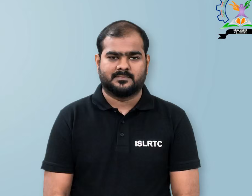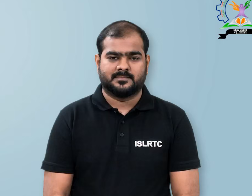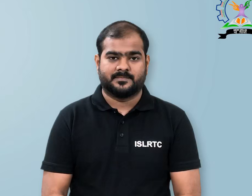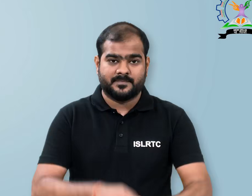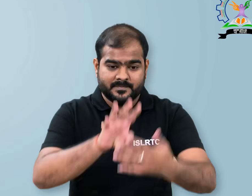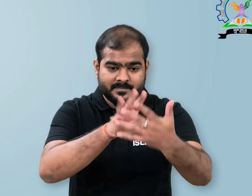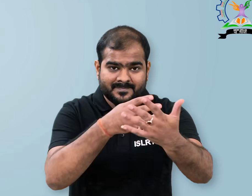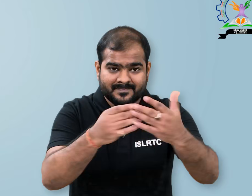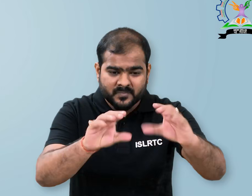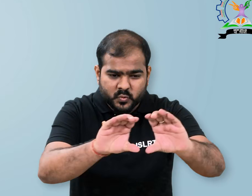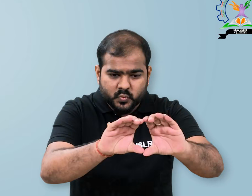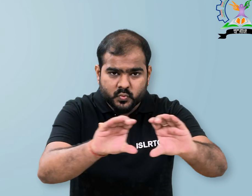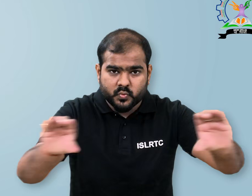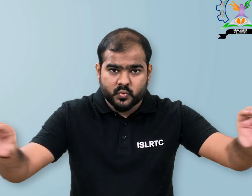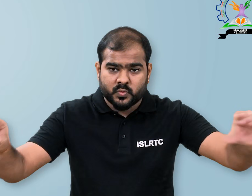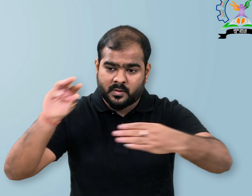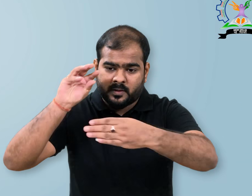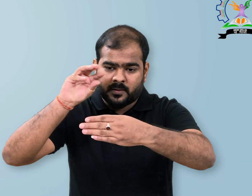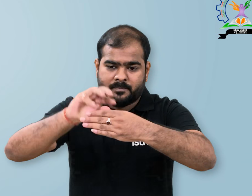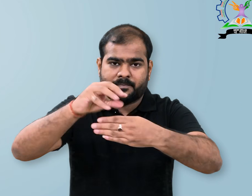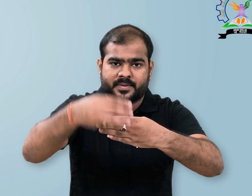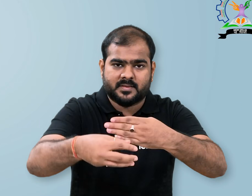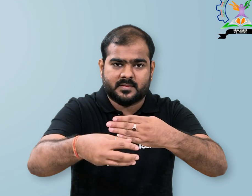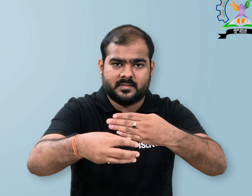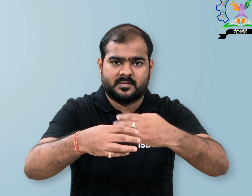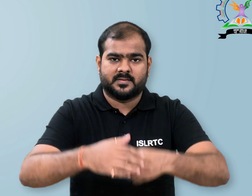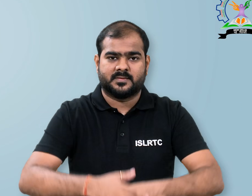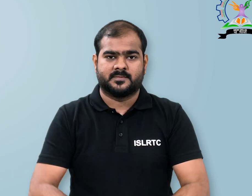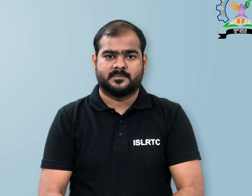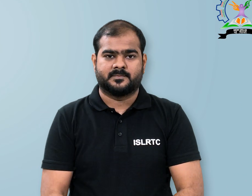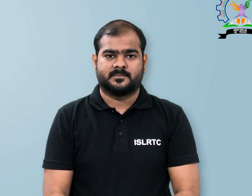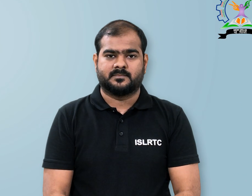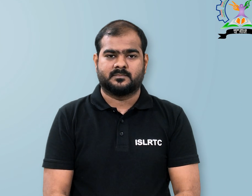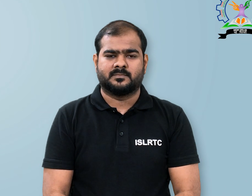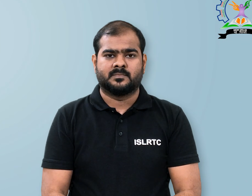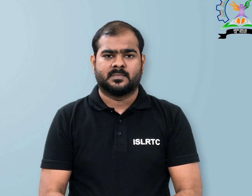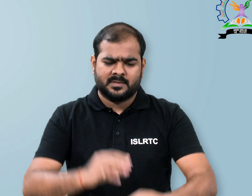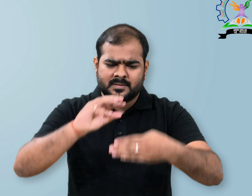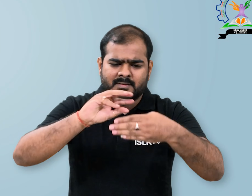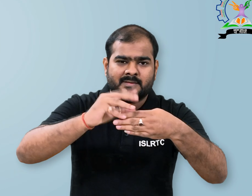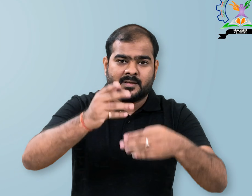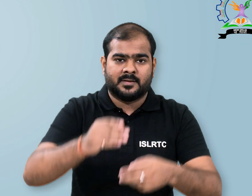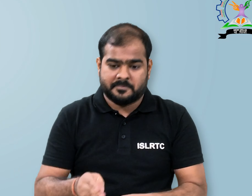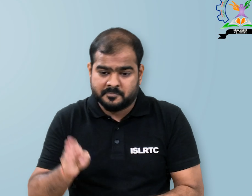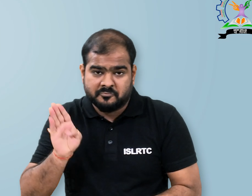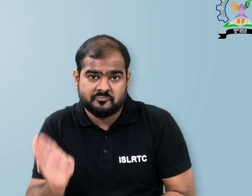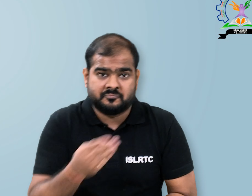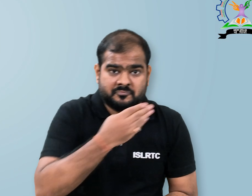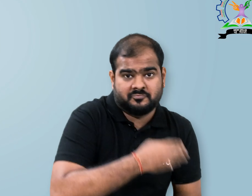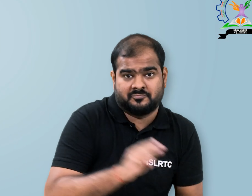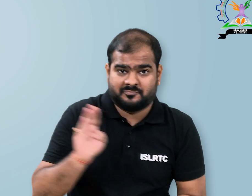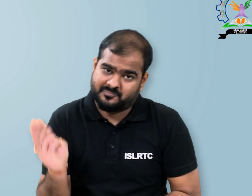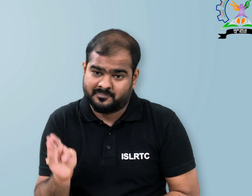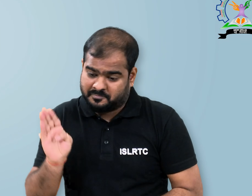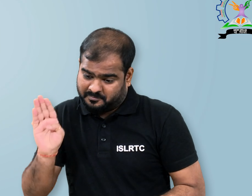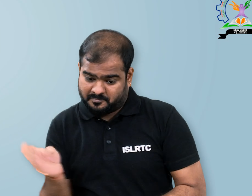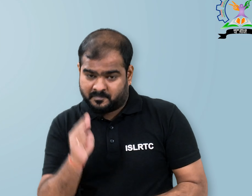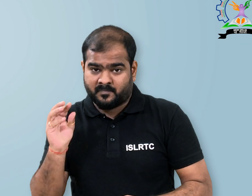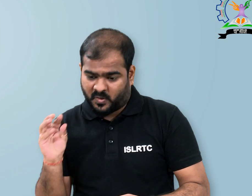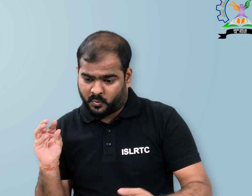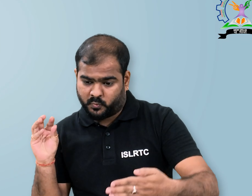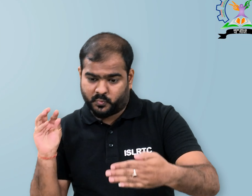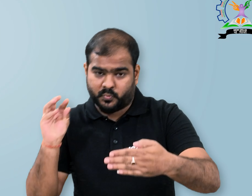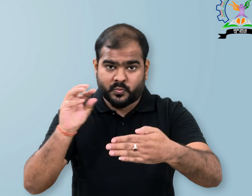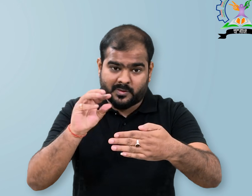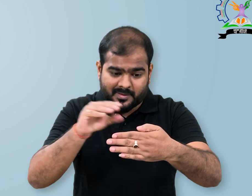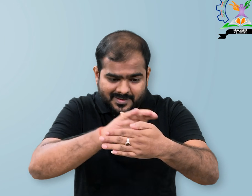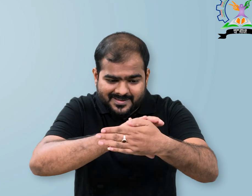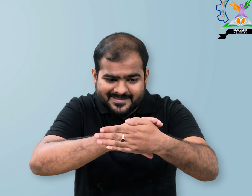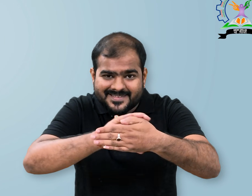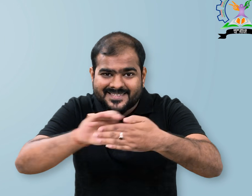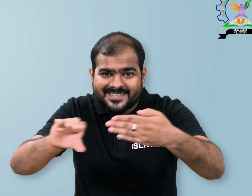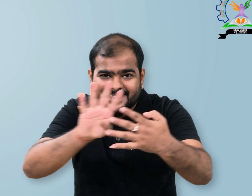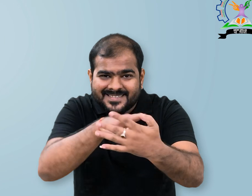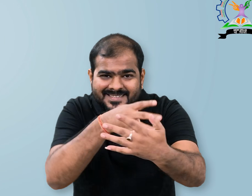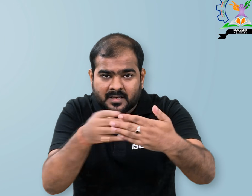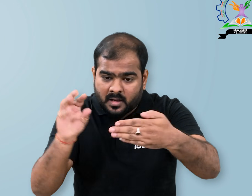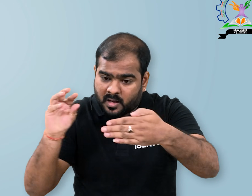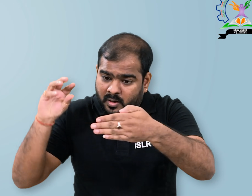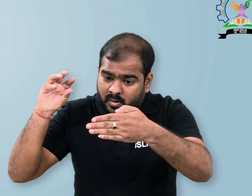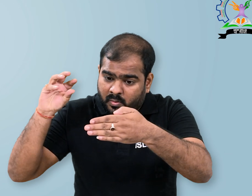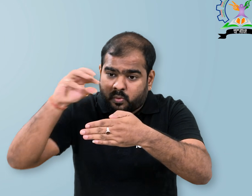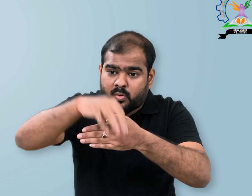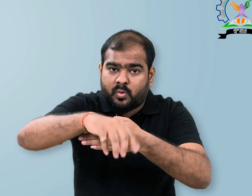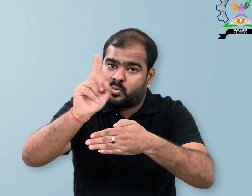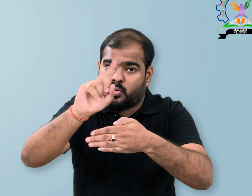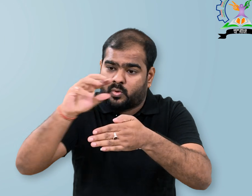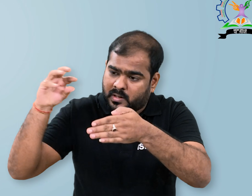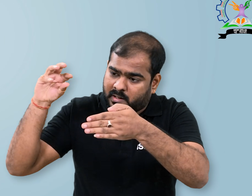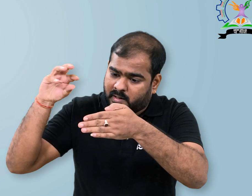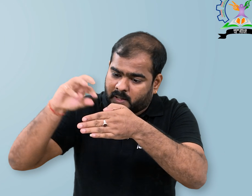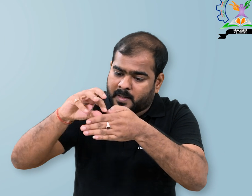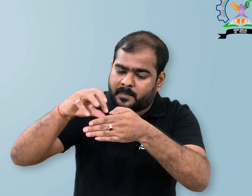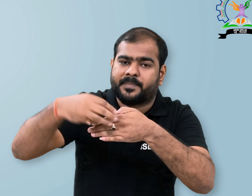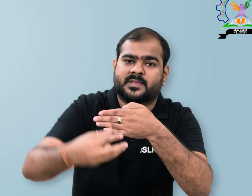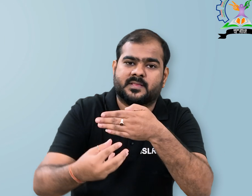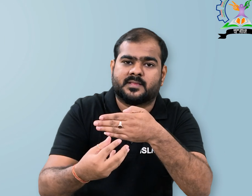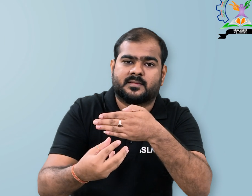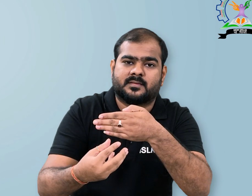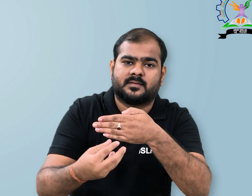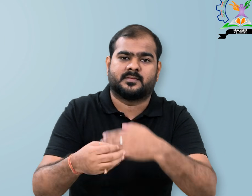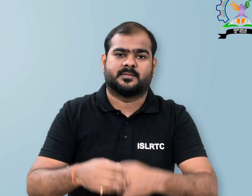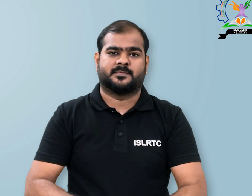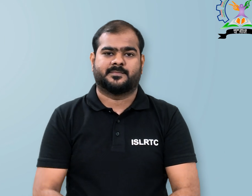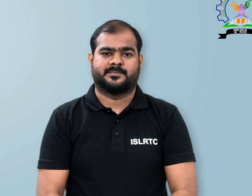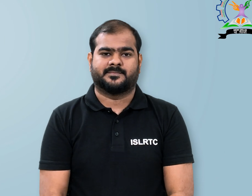Late service Late service: A serve performed after the ball has dropped below the playing surface, often resulting in a fault.